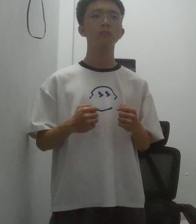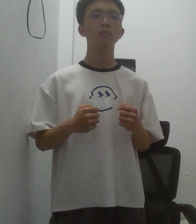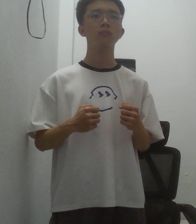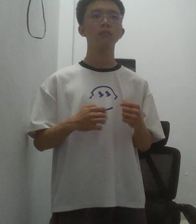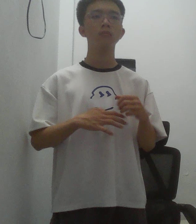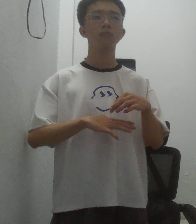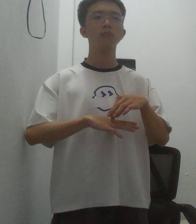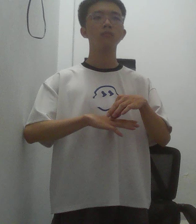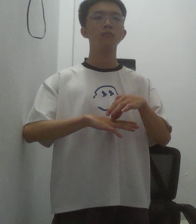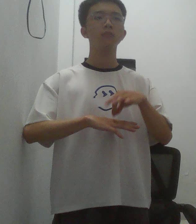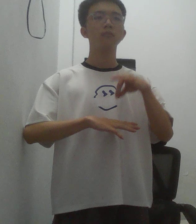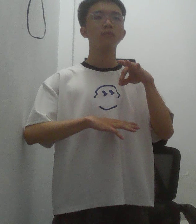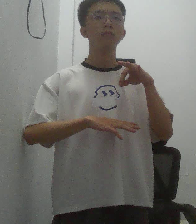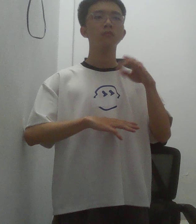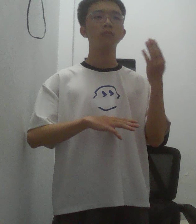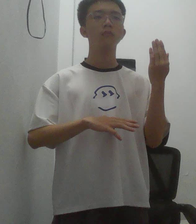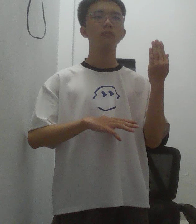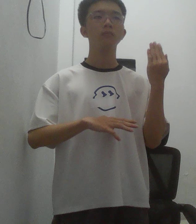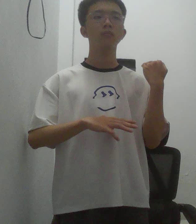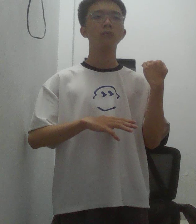tuan truoc